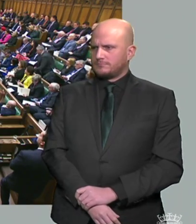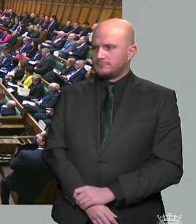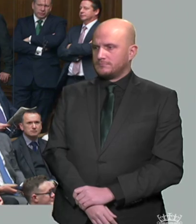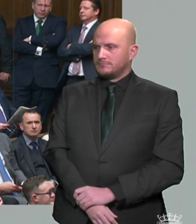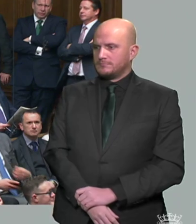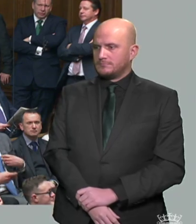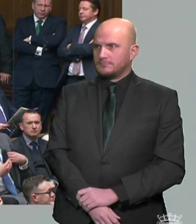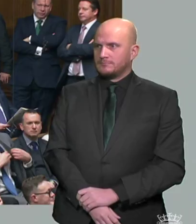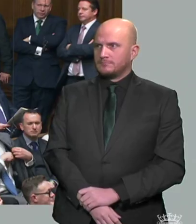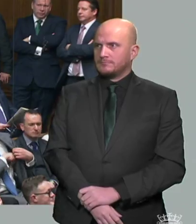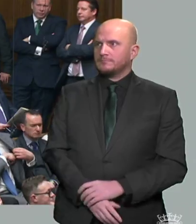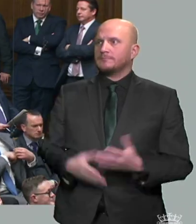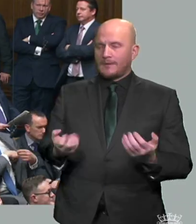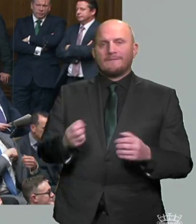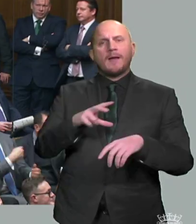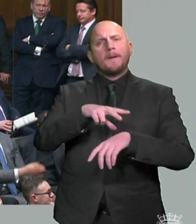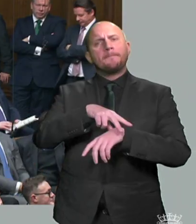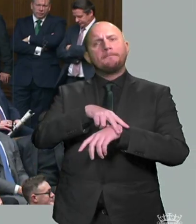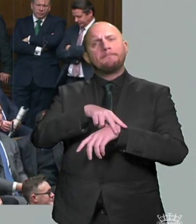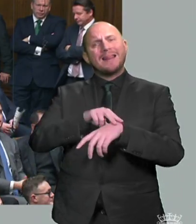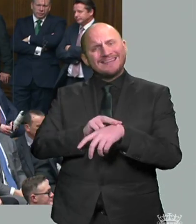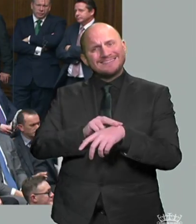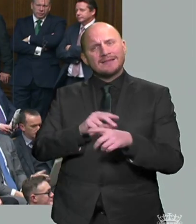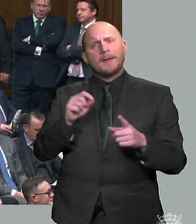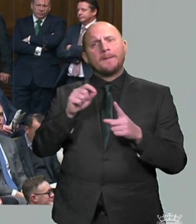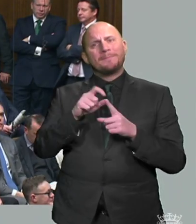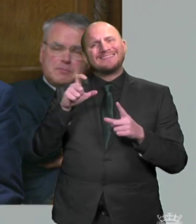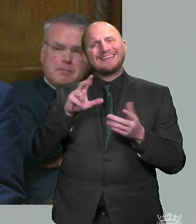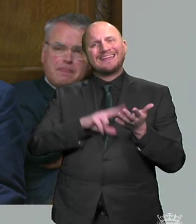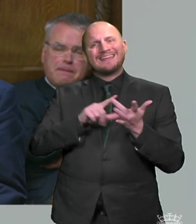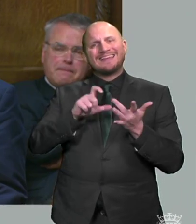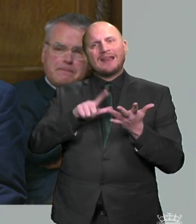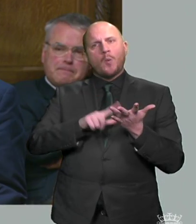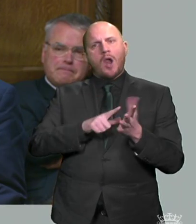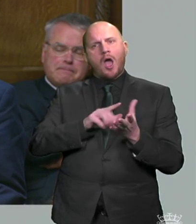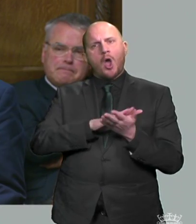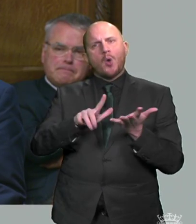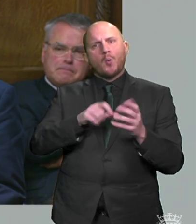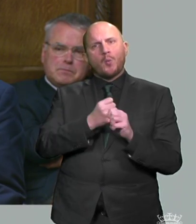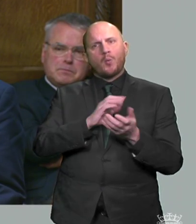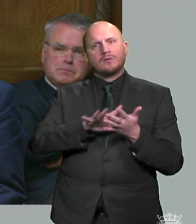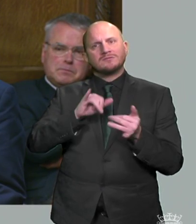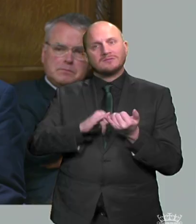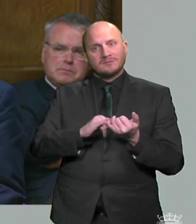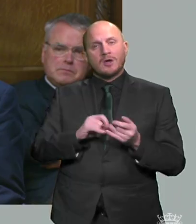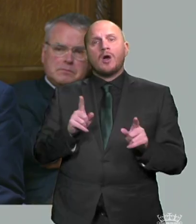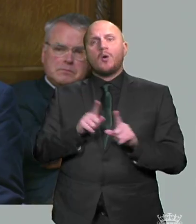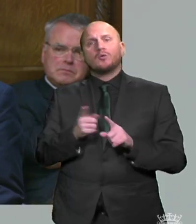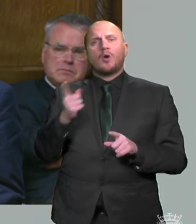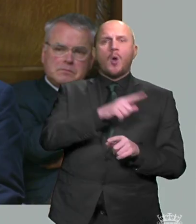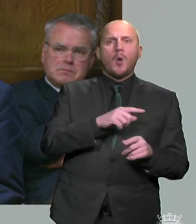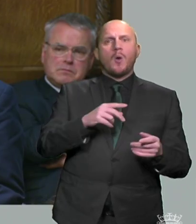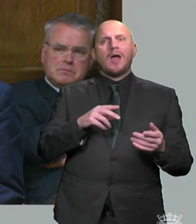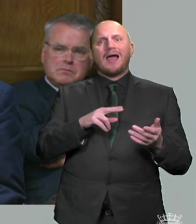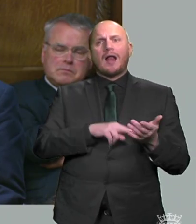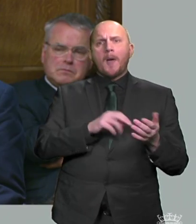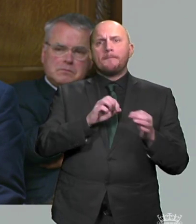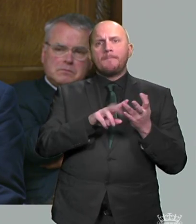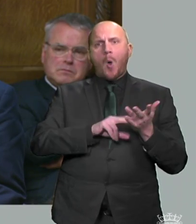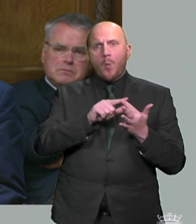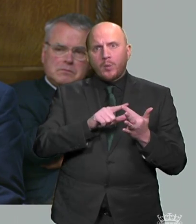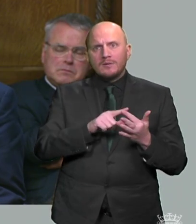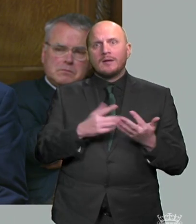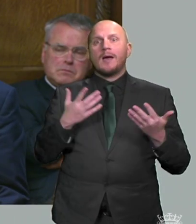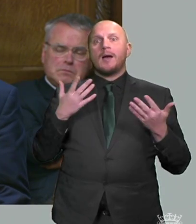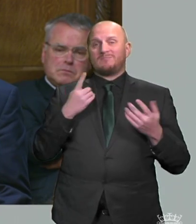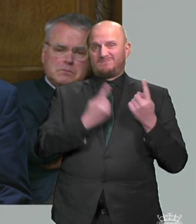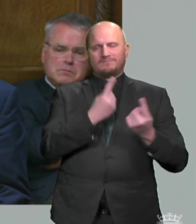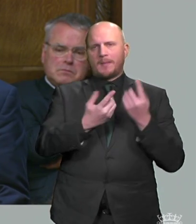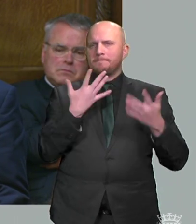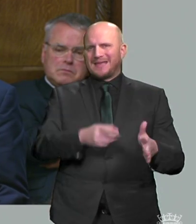Police Constable Nicola Hughes and PC Fiona Bone were savagely murdered in Manchester while on duty a decade ago.